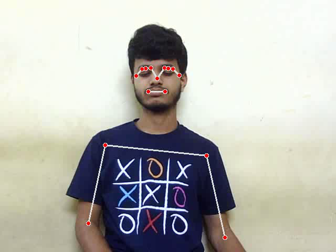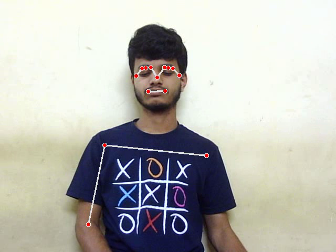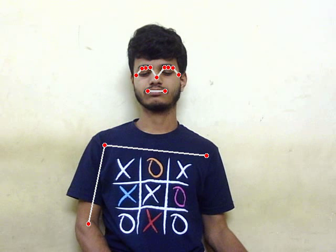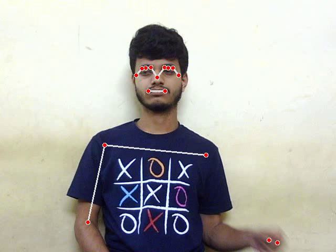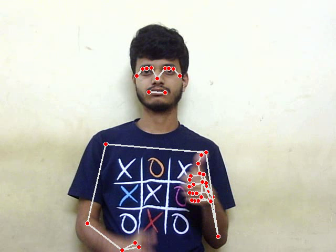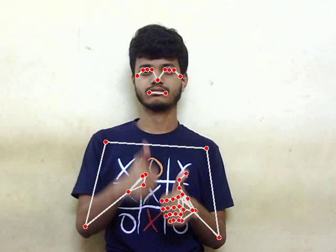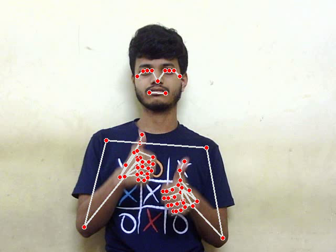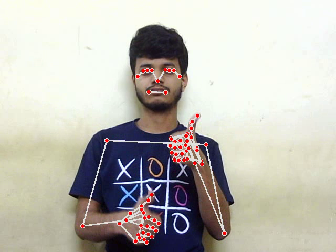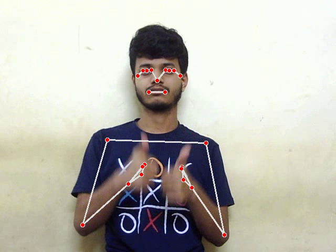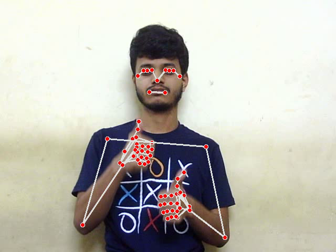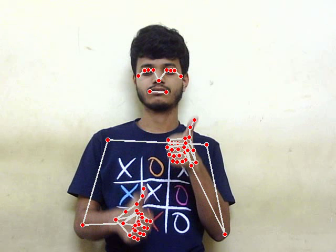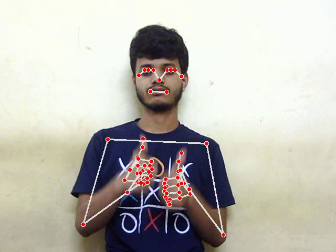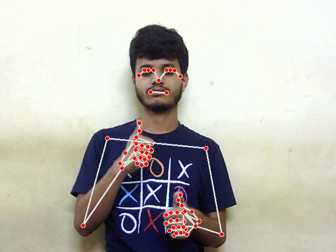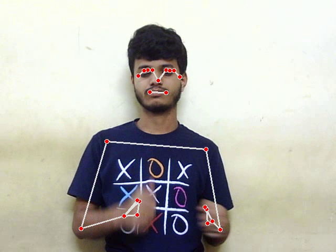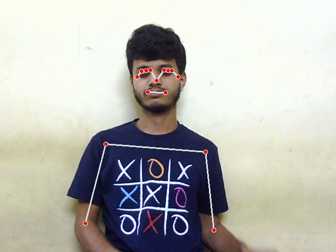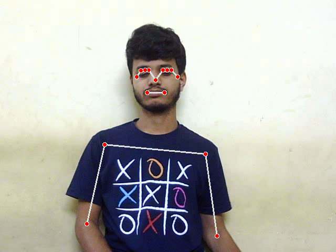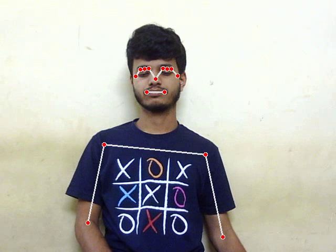which